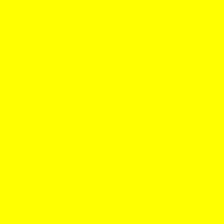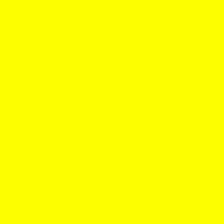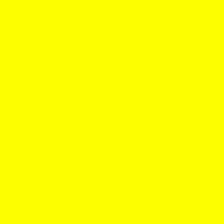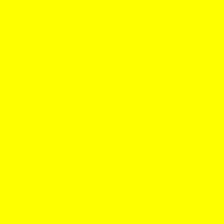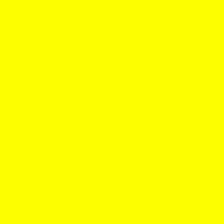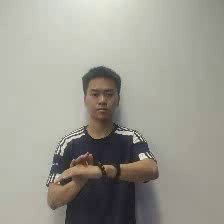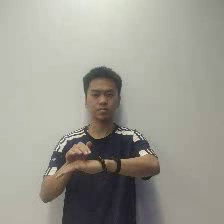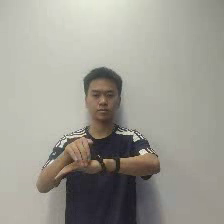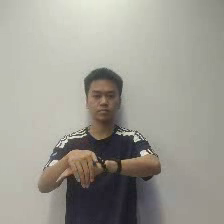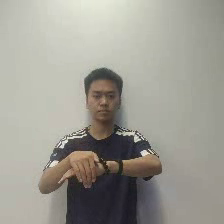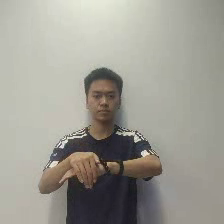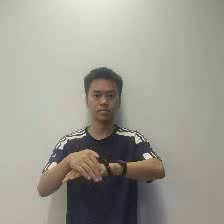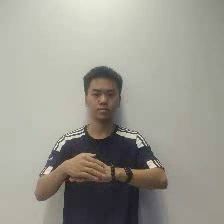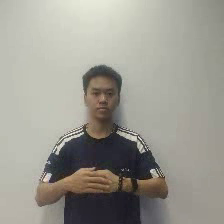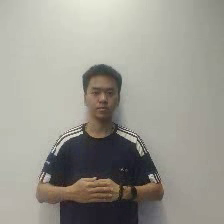Chiều